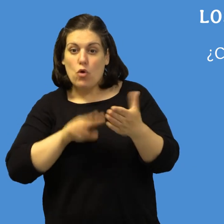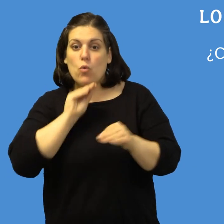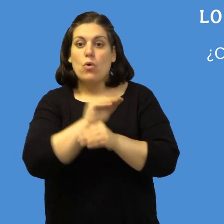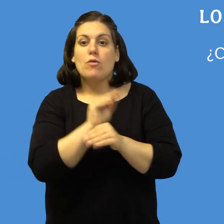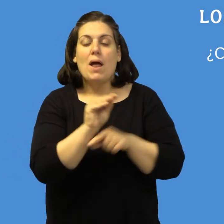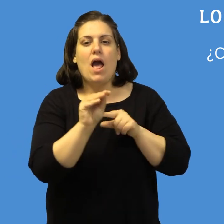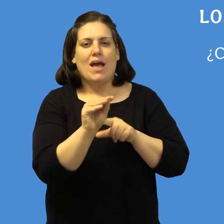cuidar